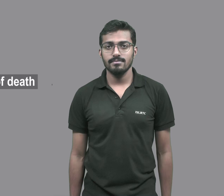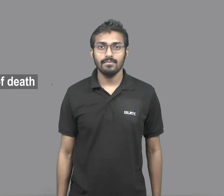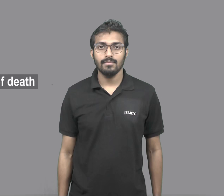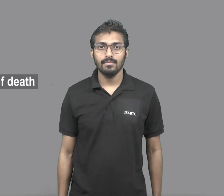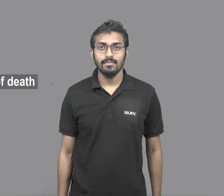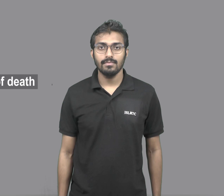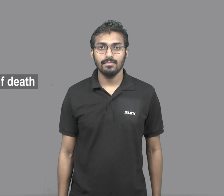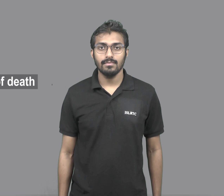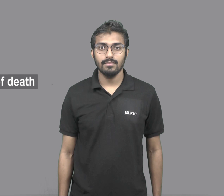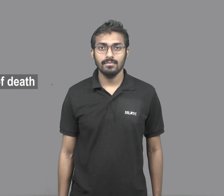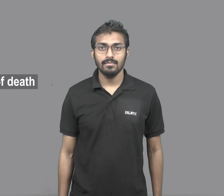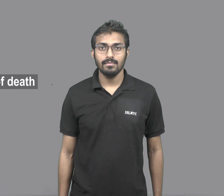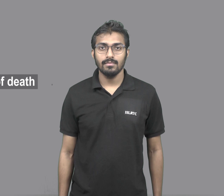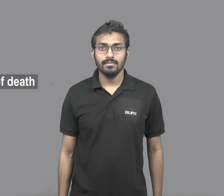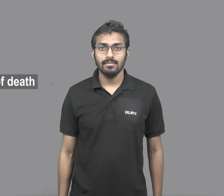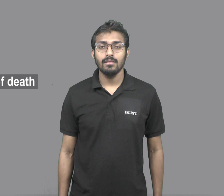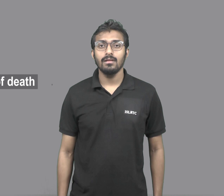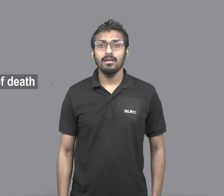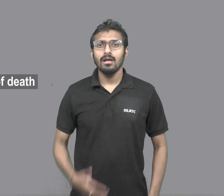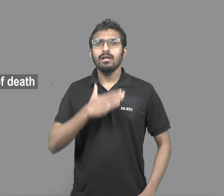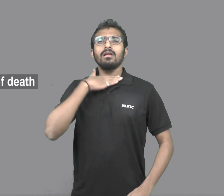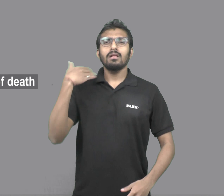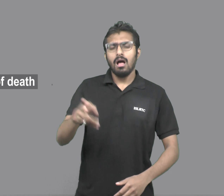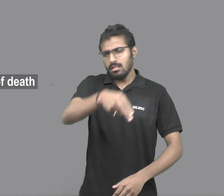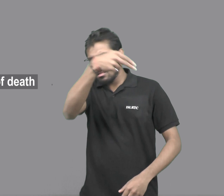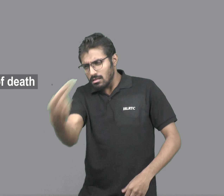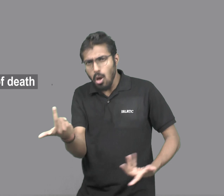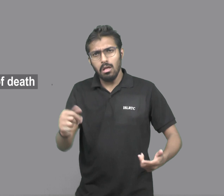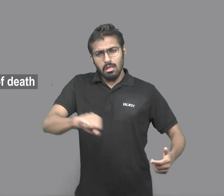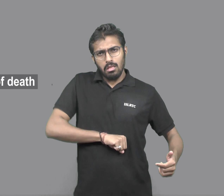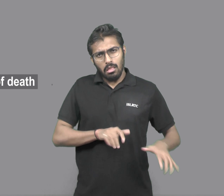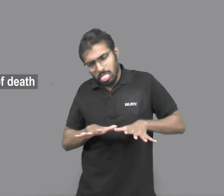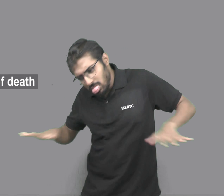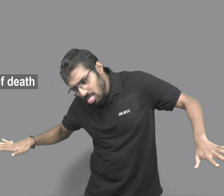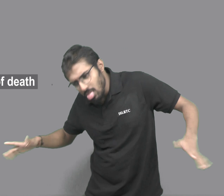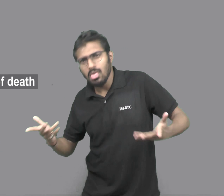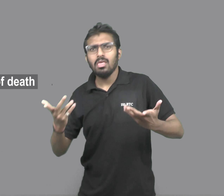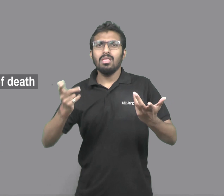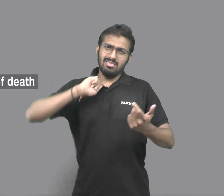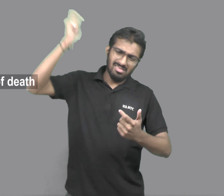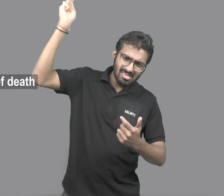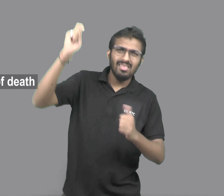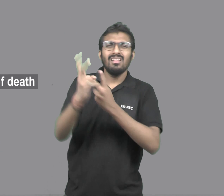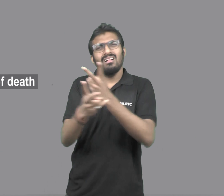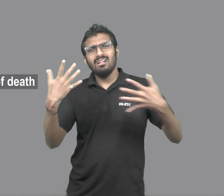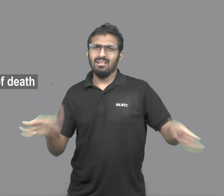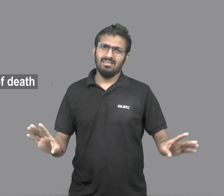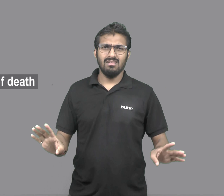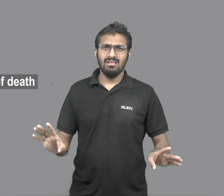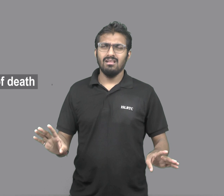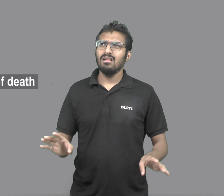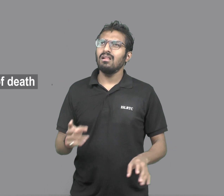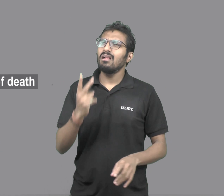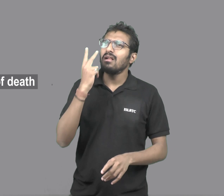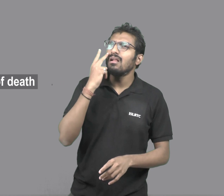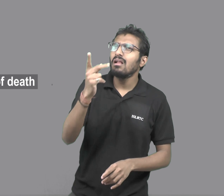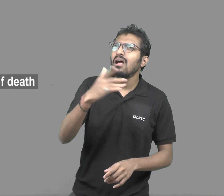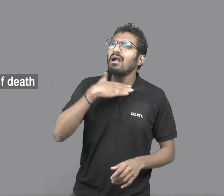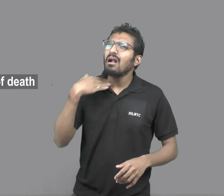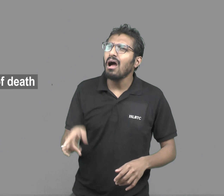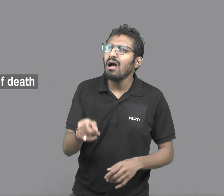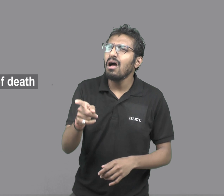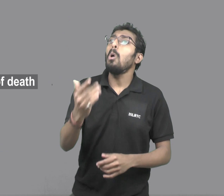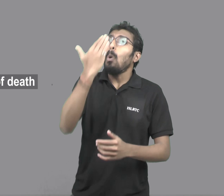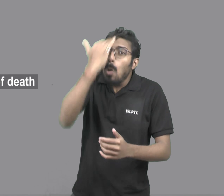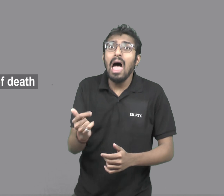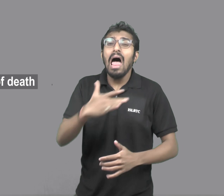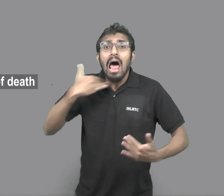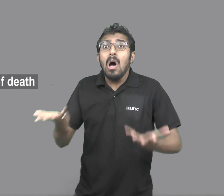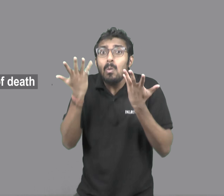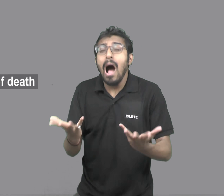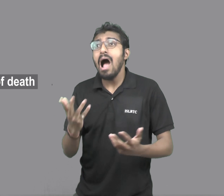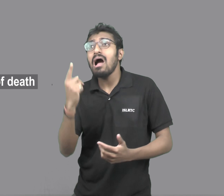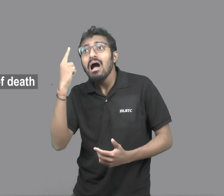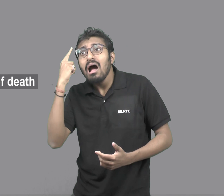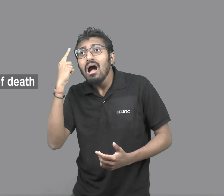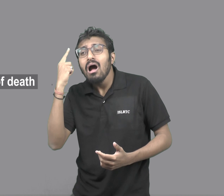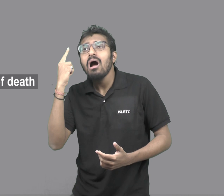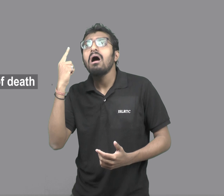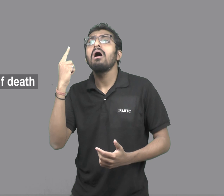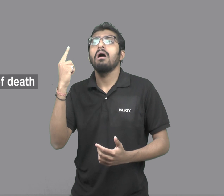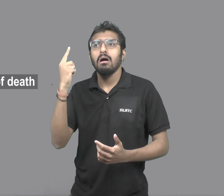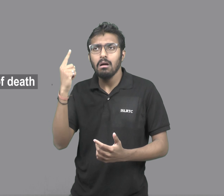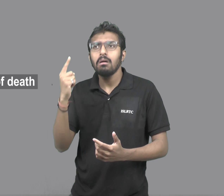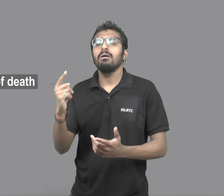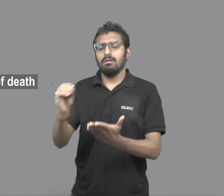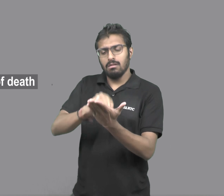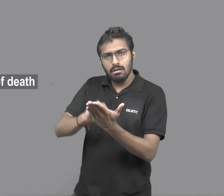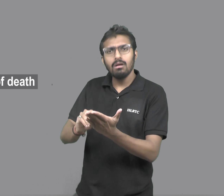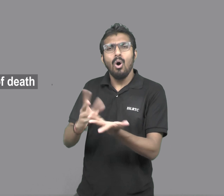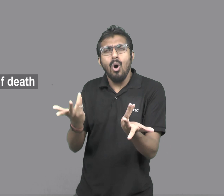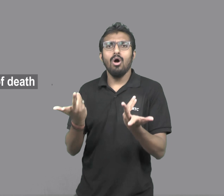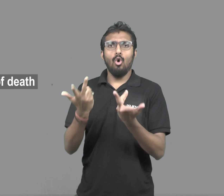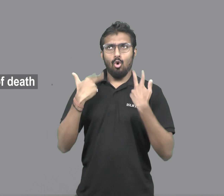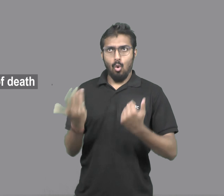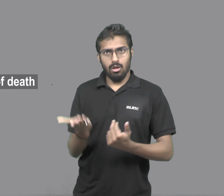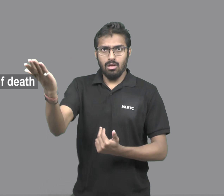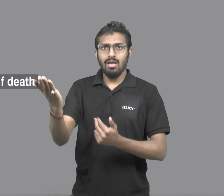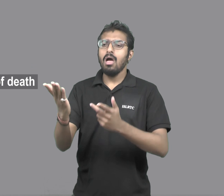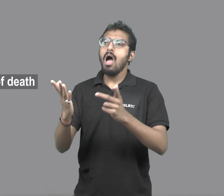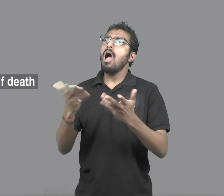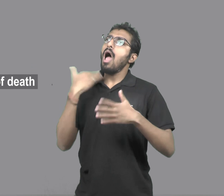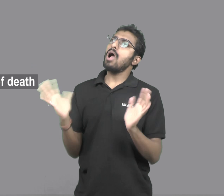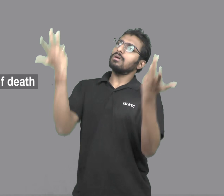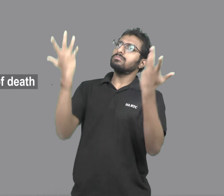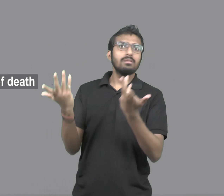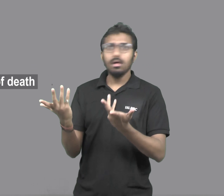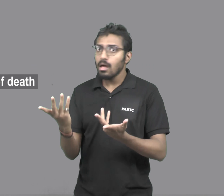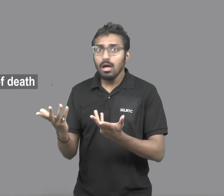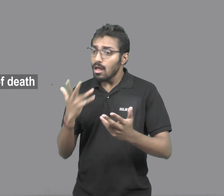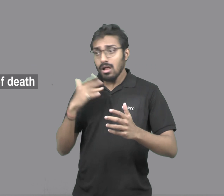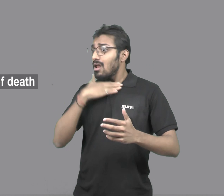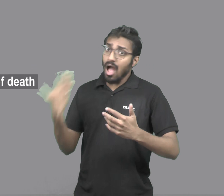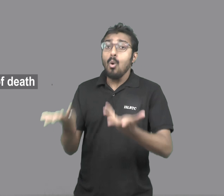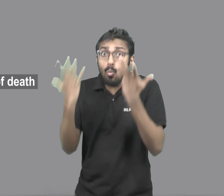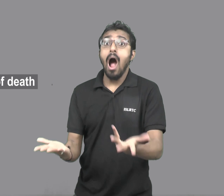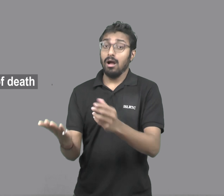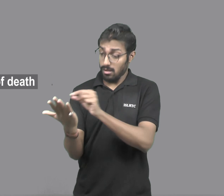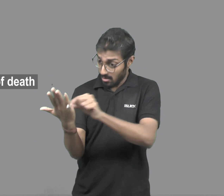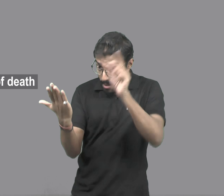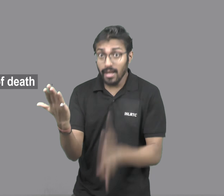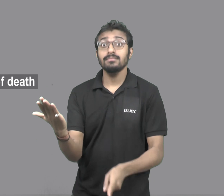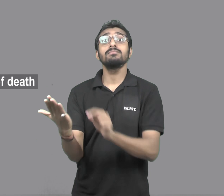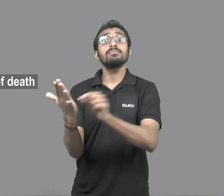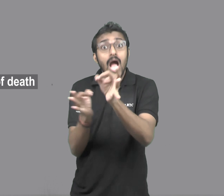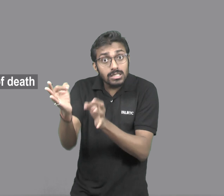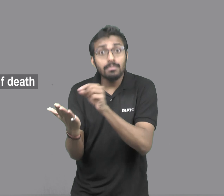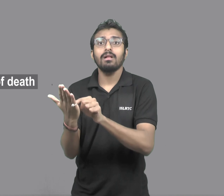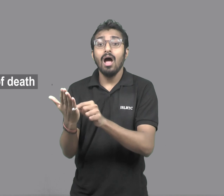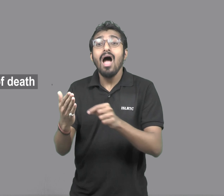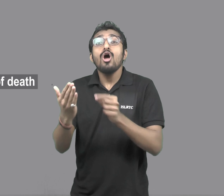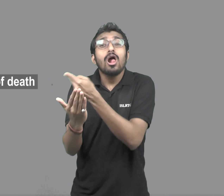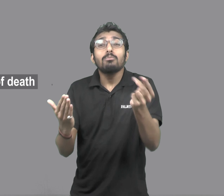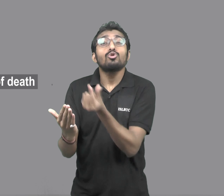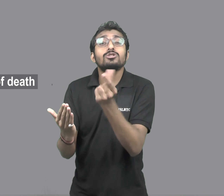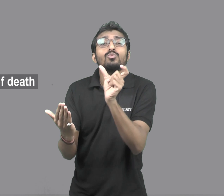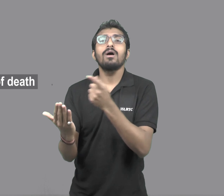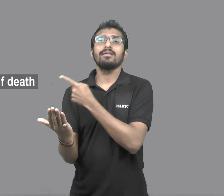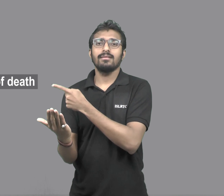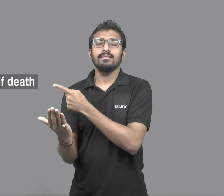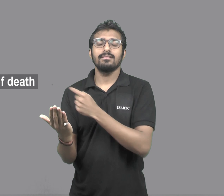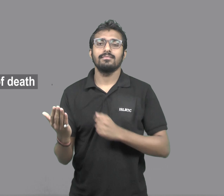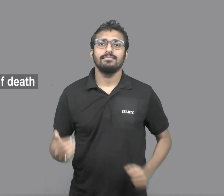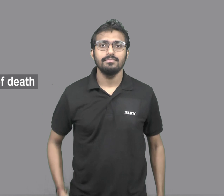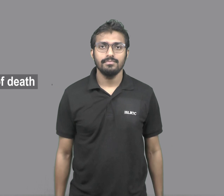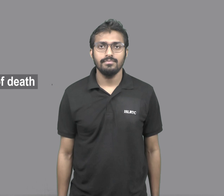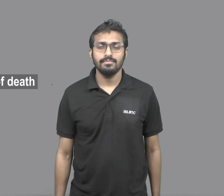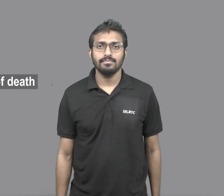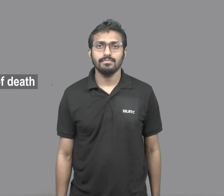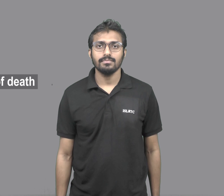Cause of Death